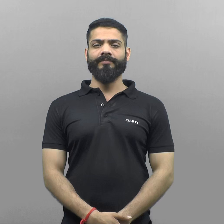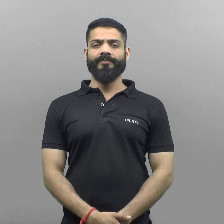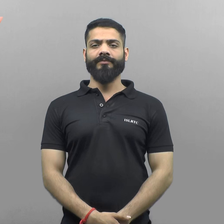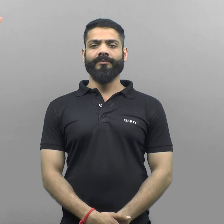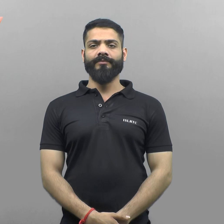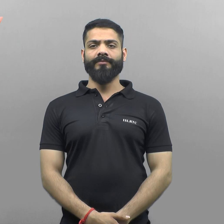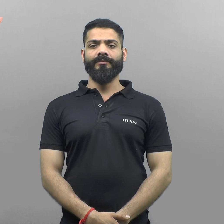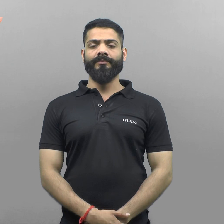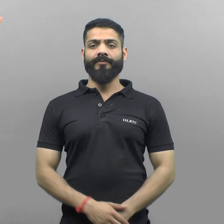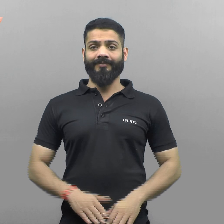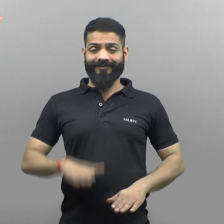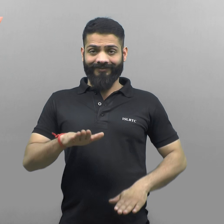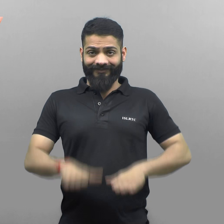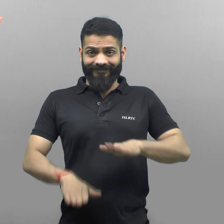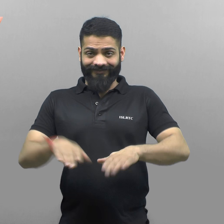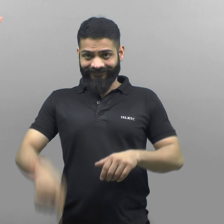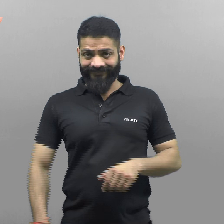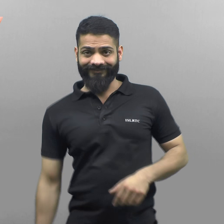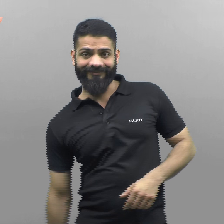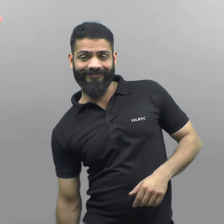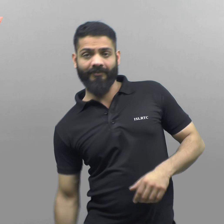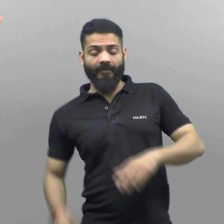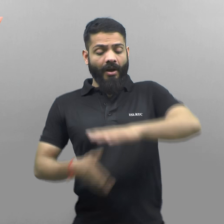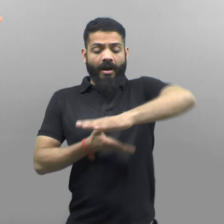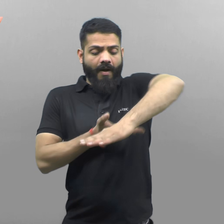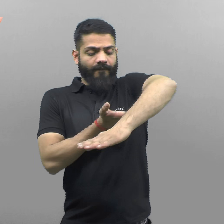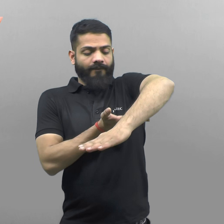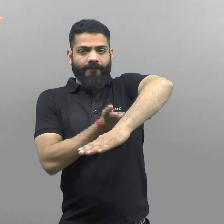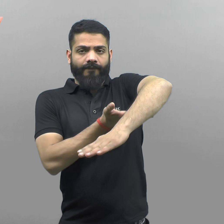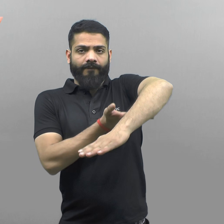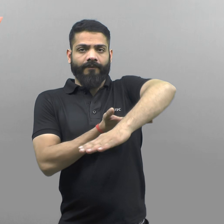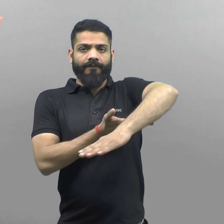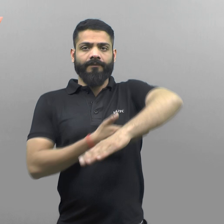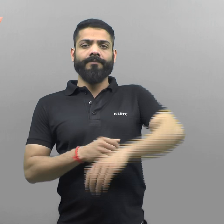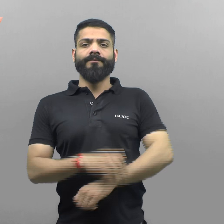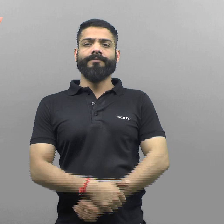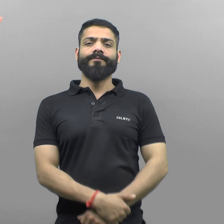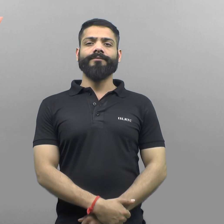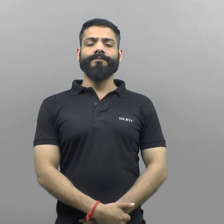Calf